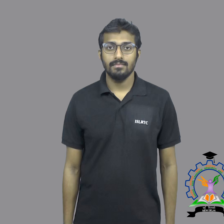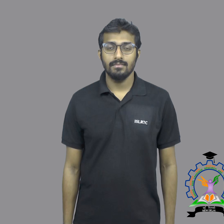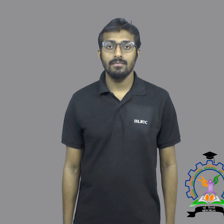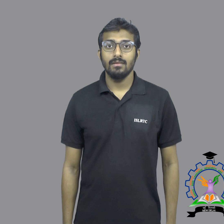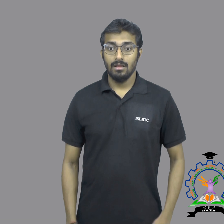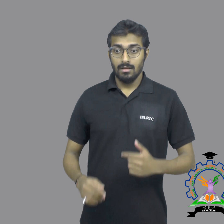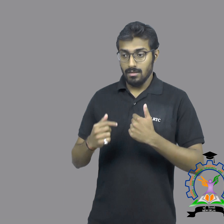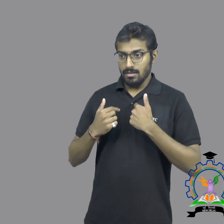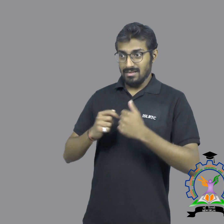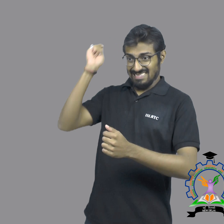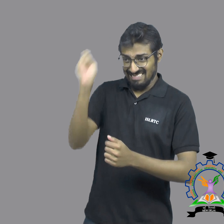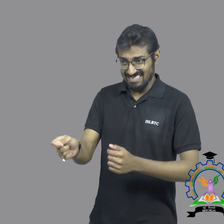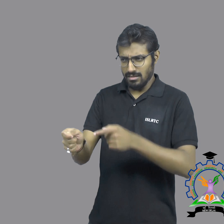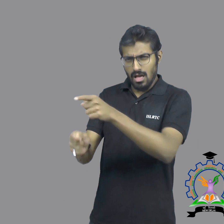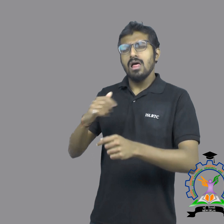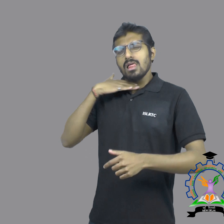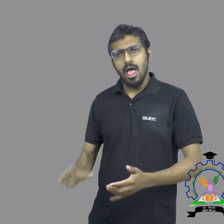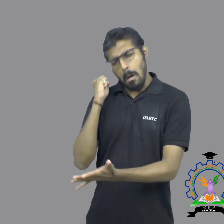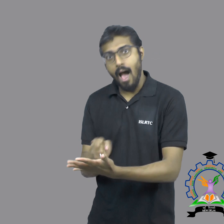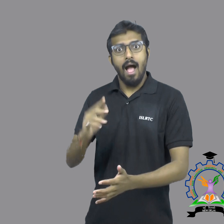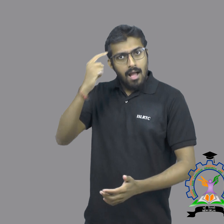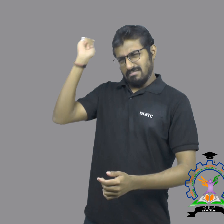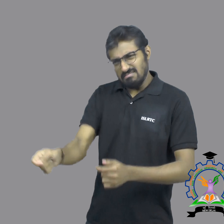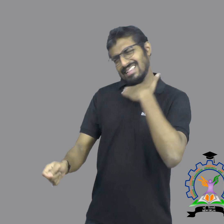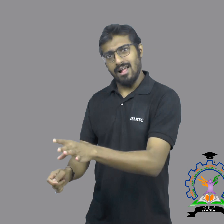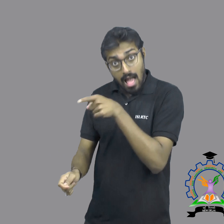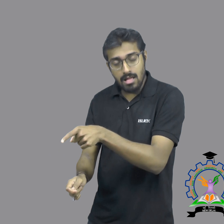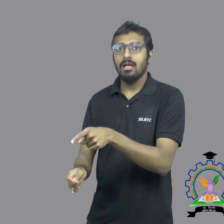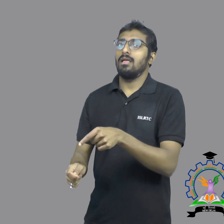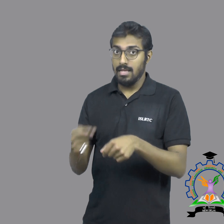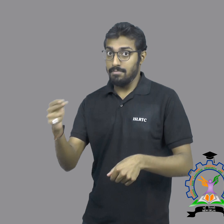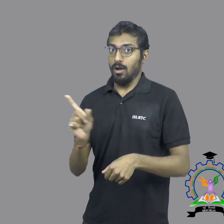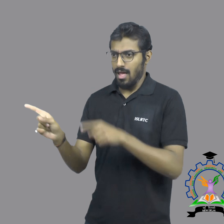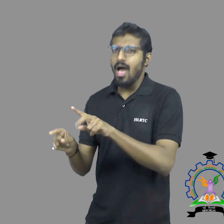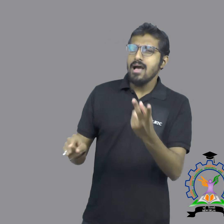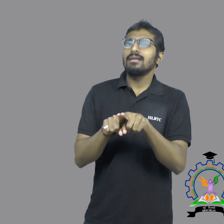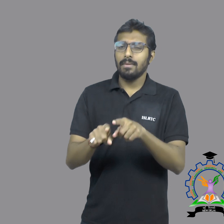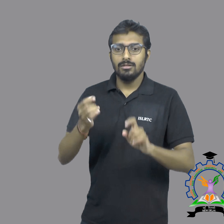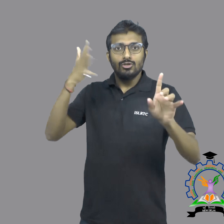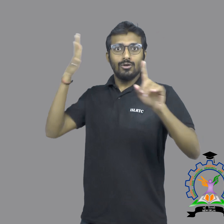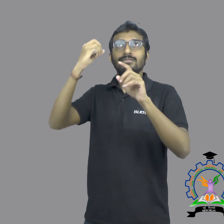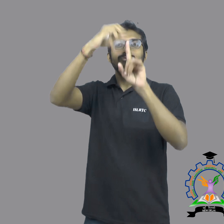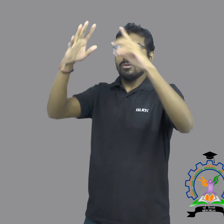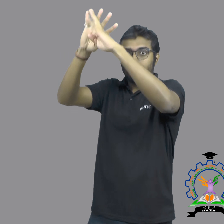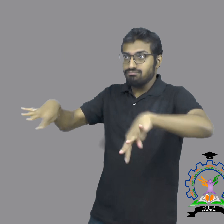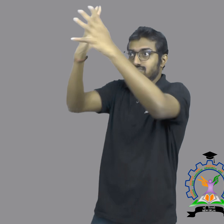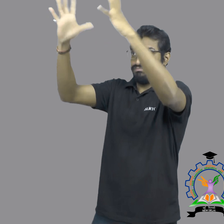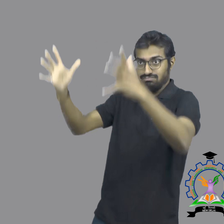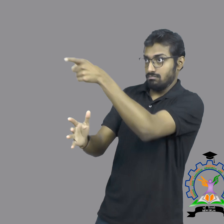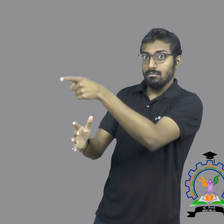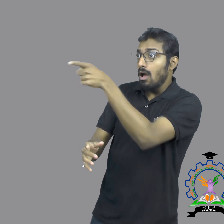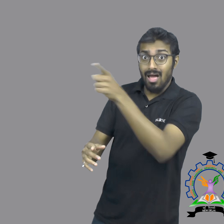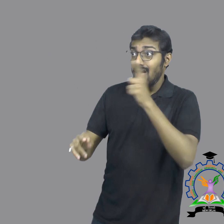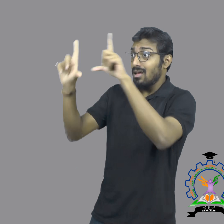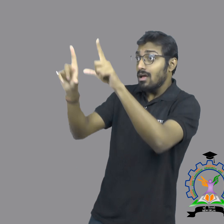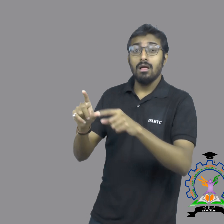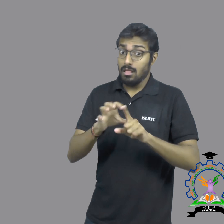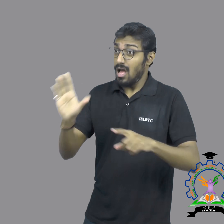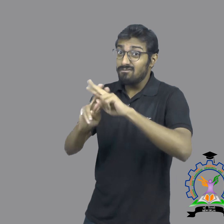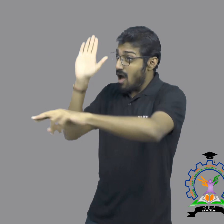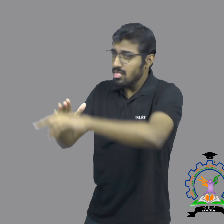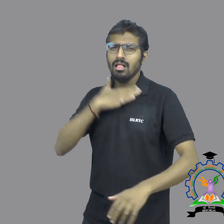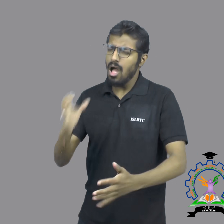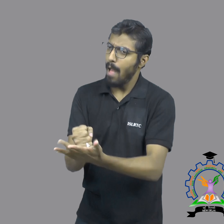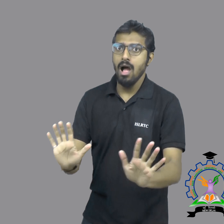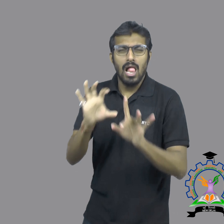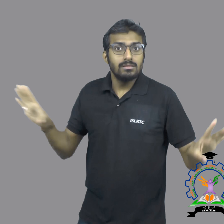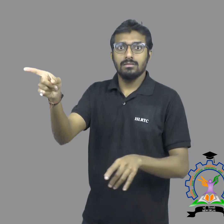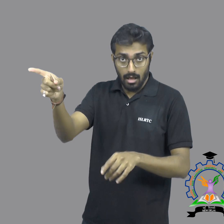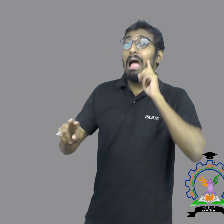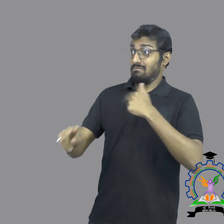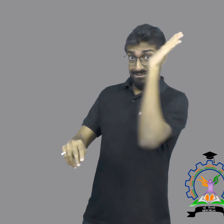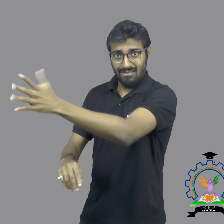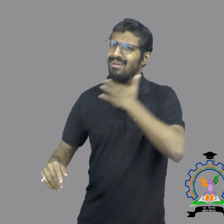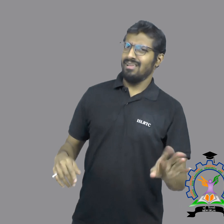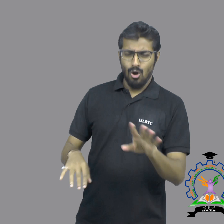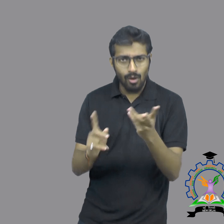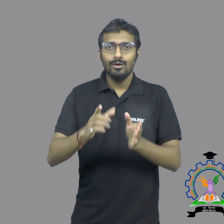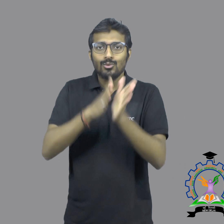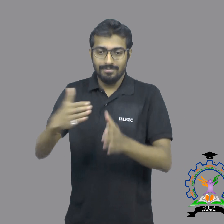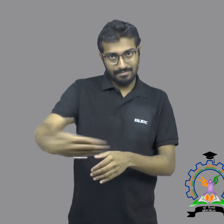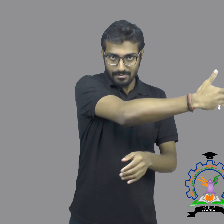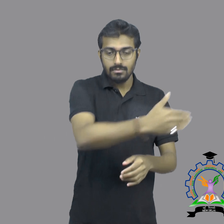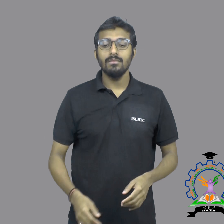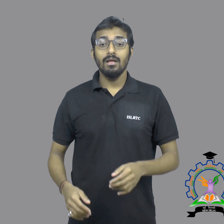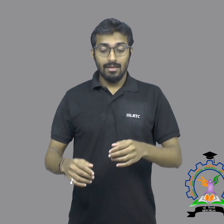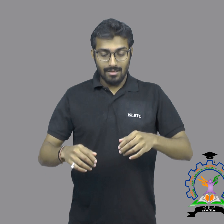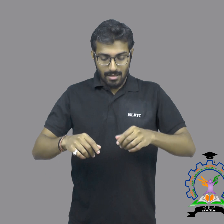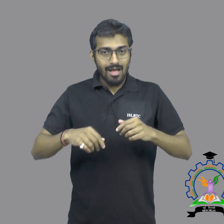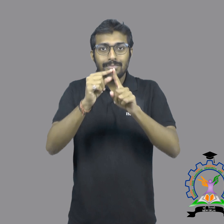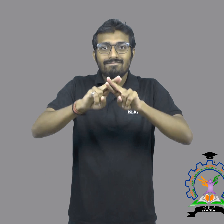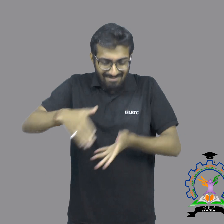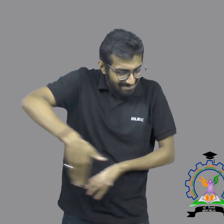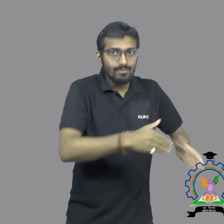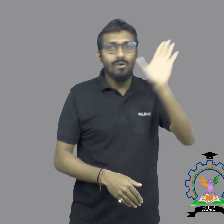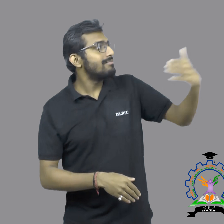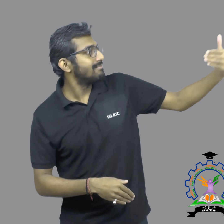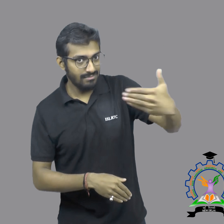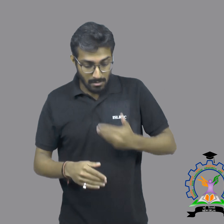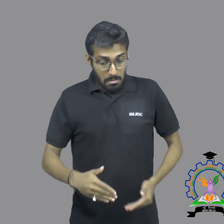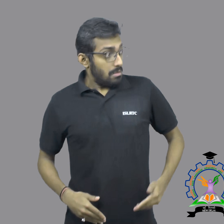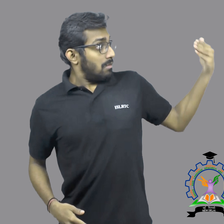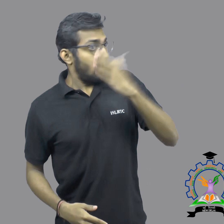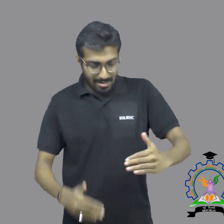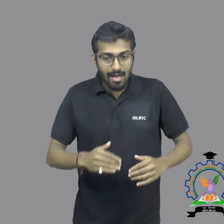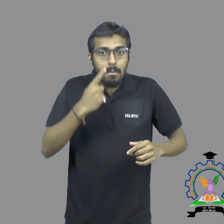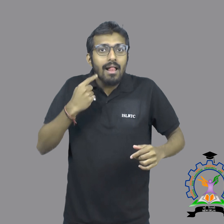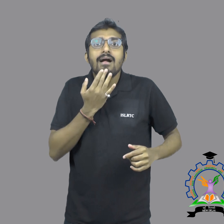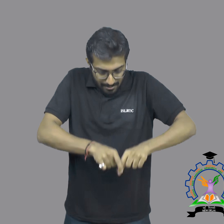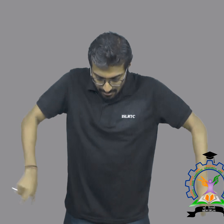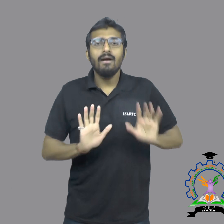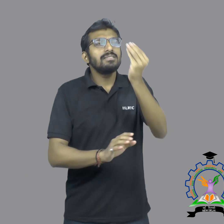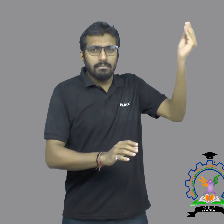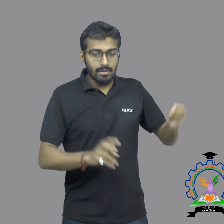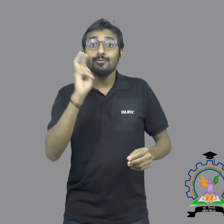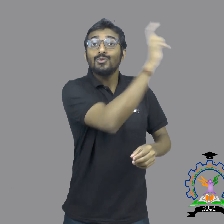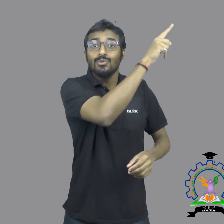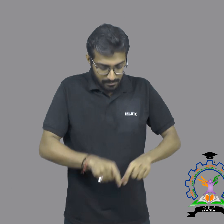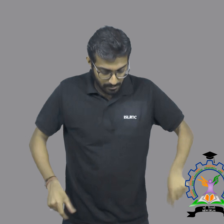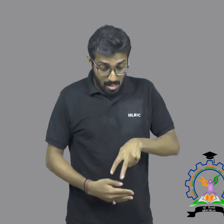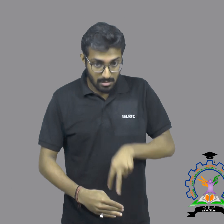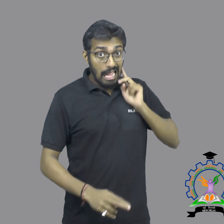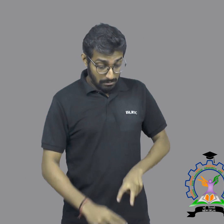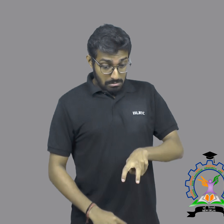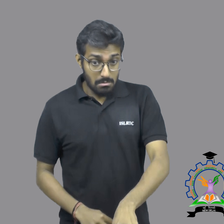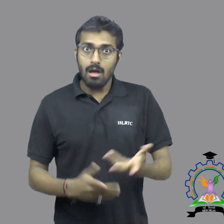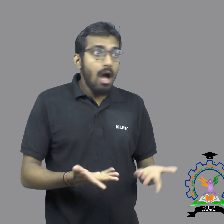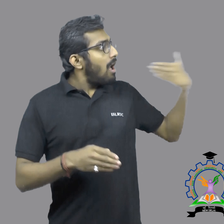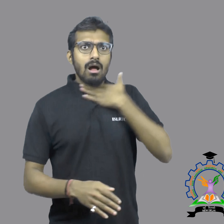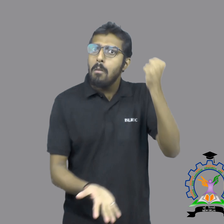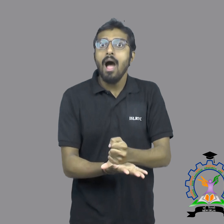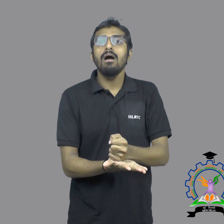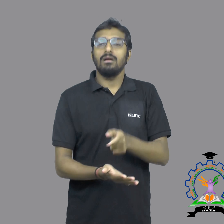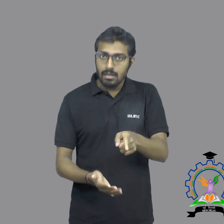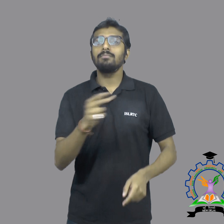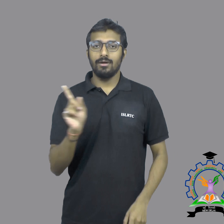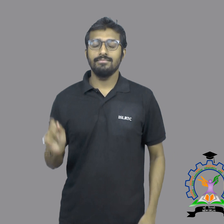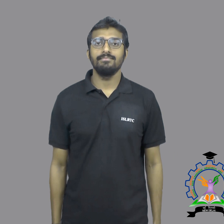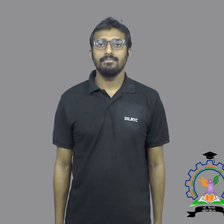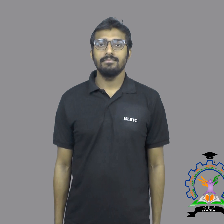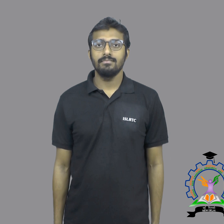Fatal